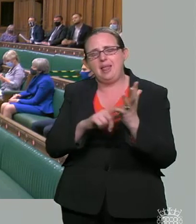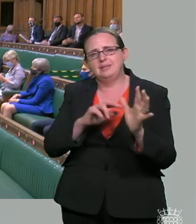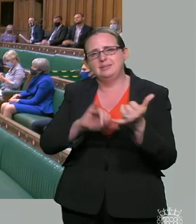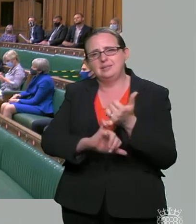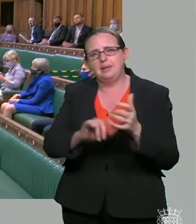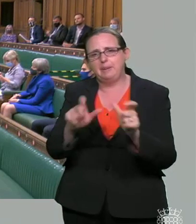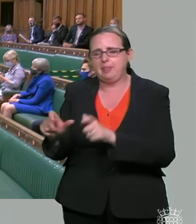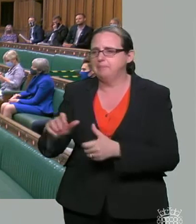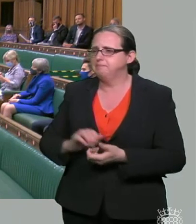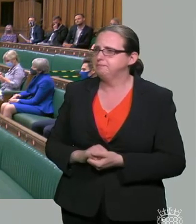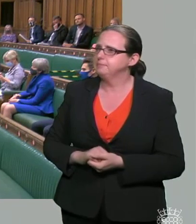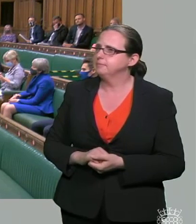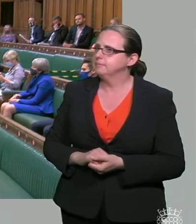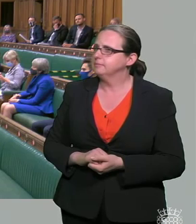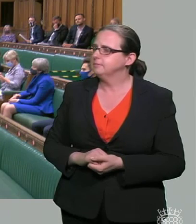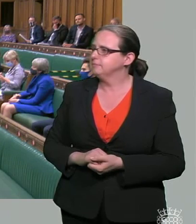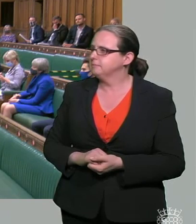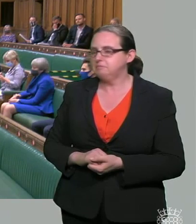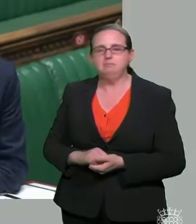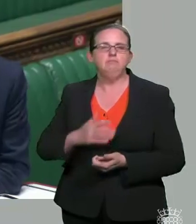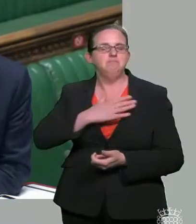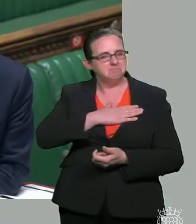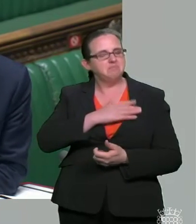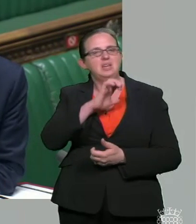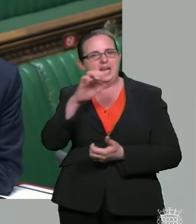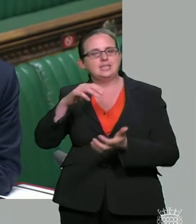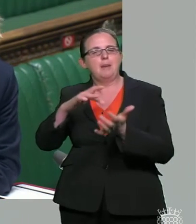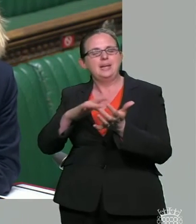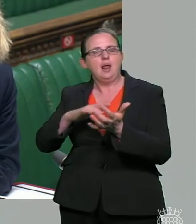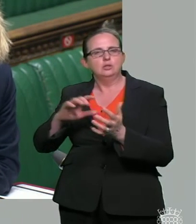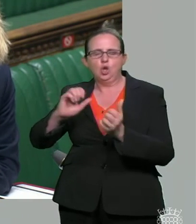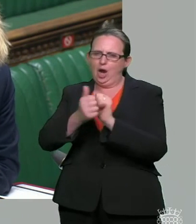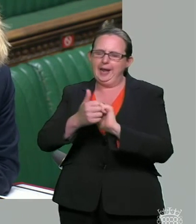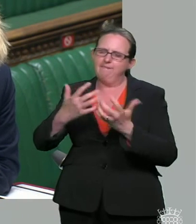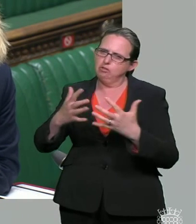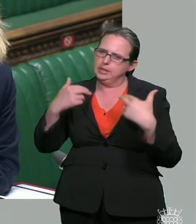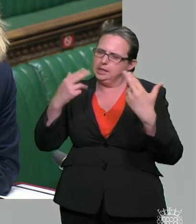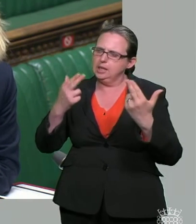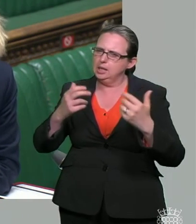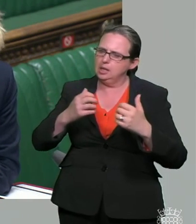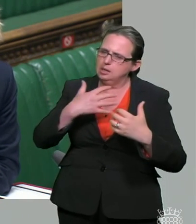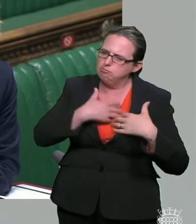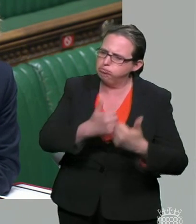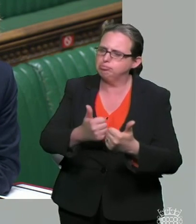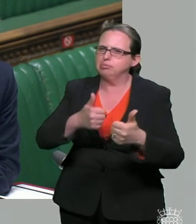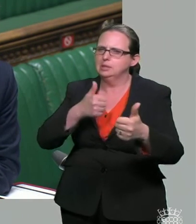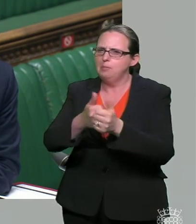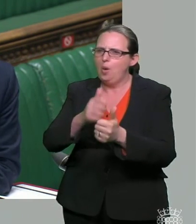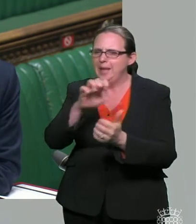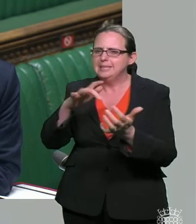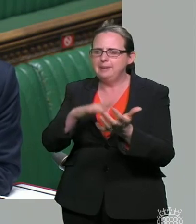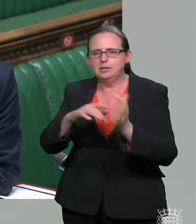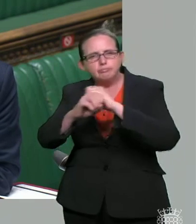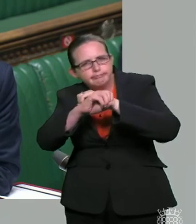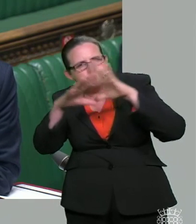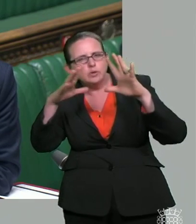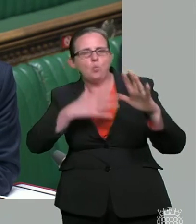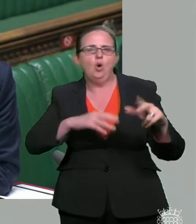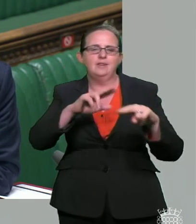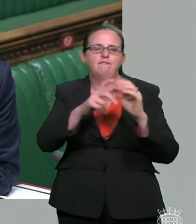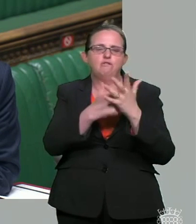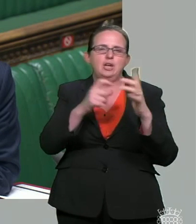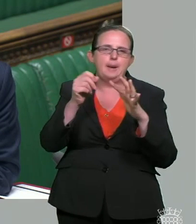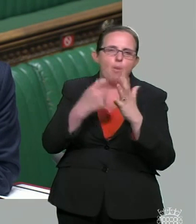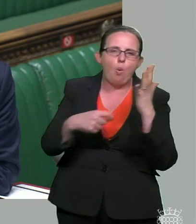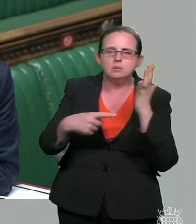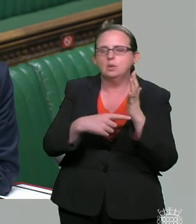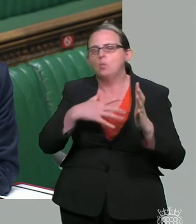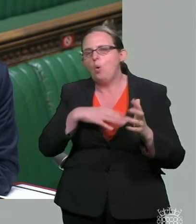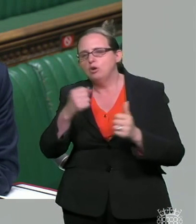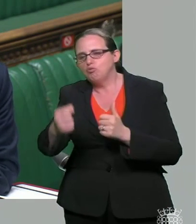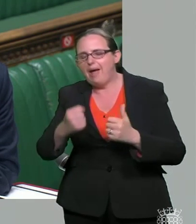The east midlands could have no more fervent or effective a champion, and I congratulate my honourable Friend on his vision for the east midlands freeport and all the benefits that rail integration will bring.